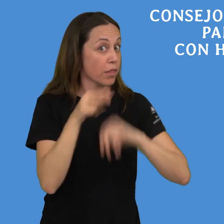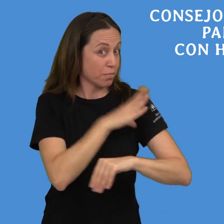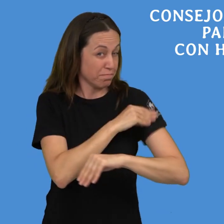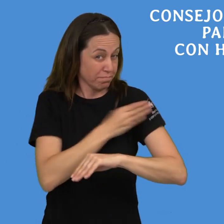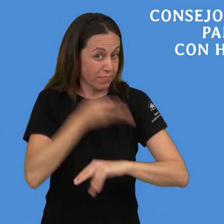tensión